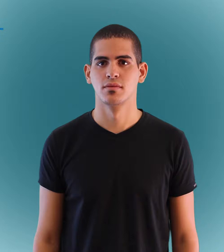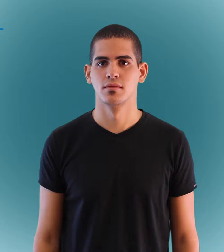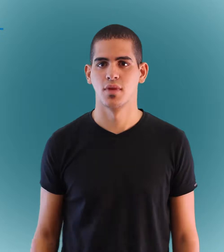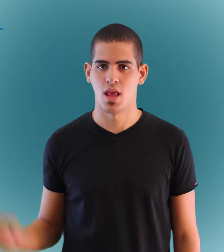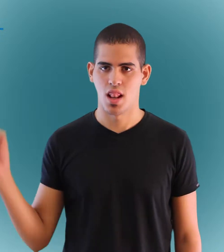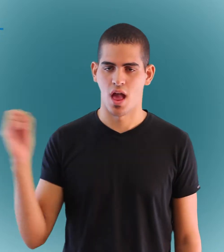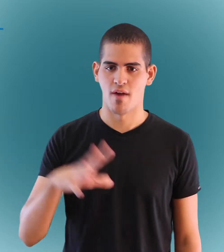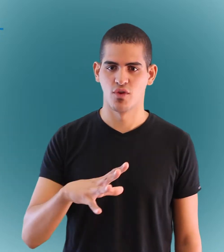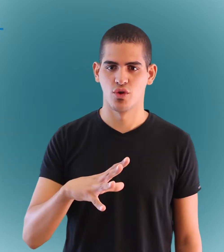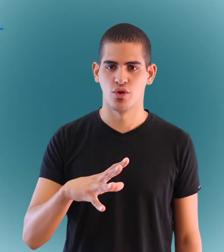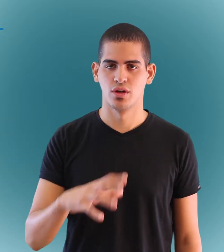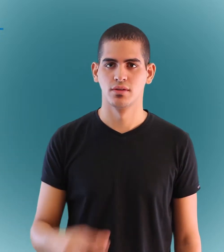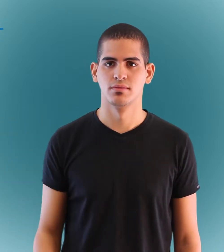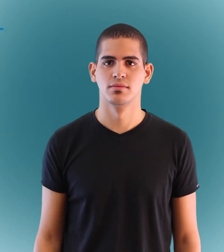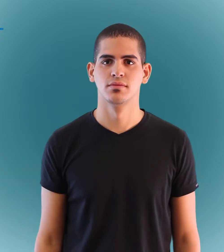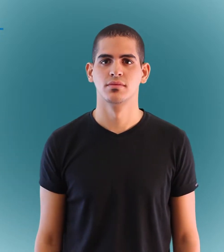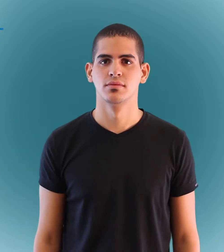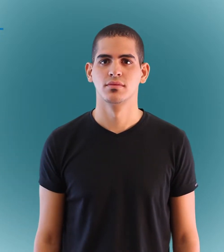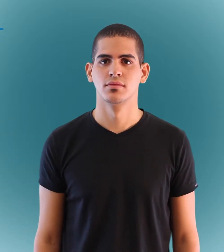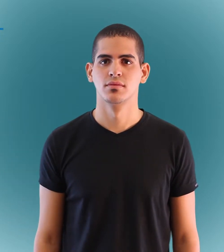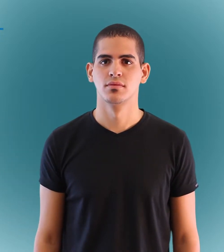לבוא